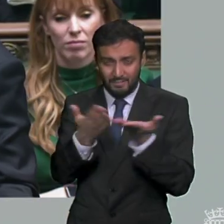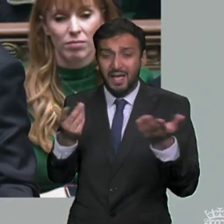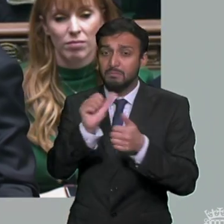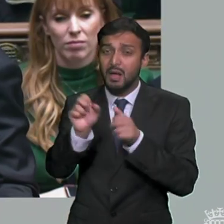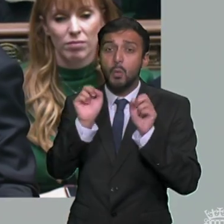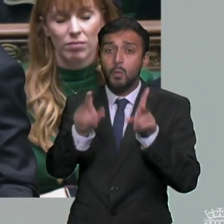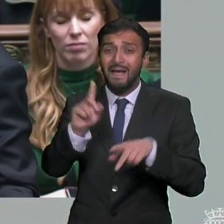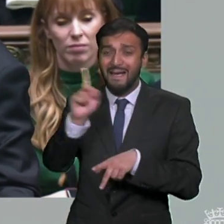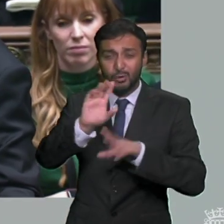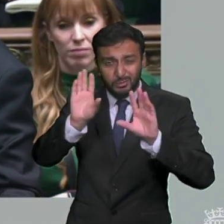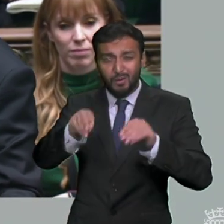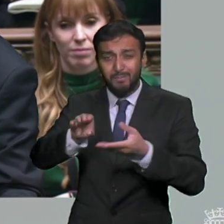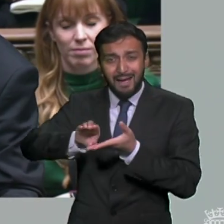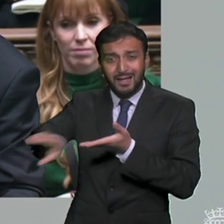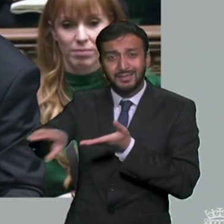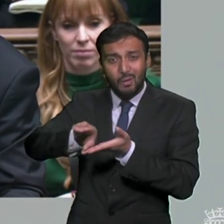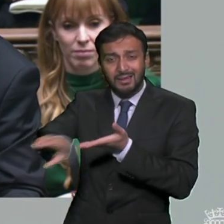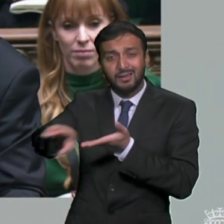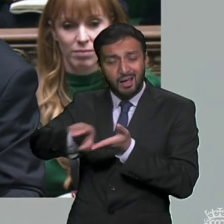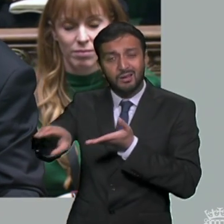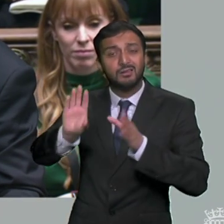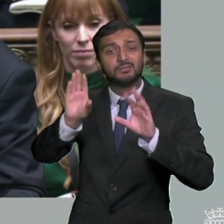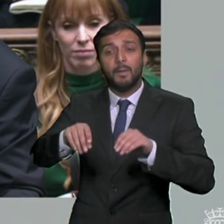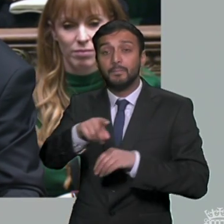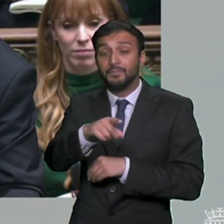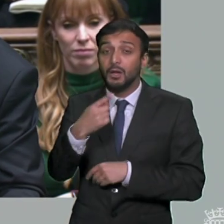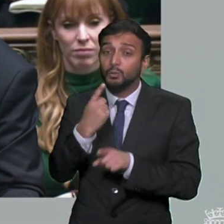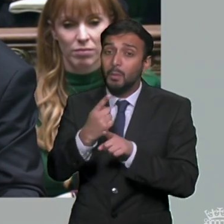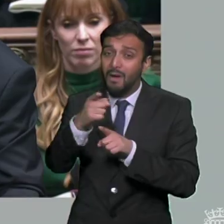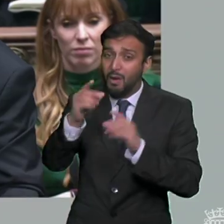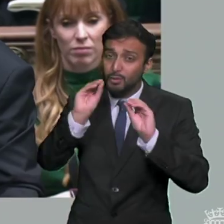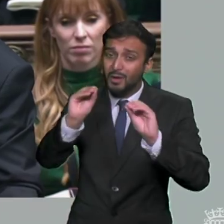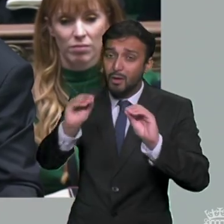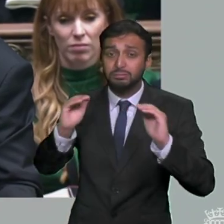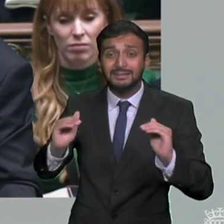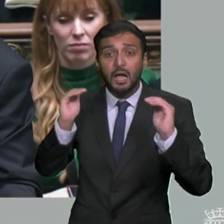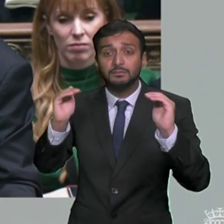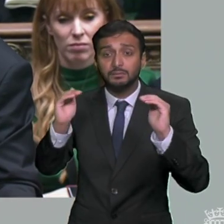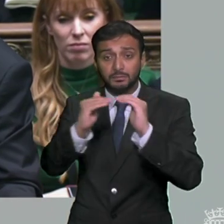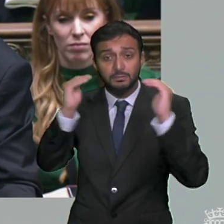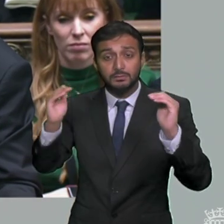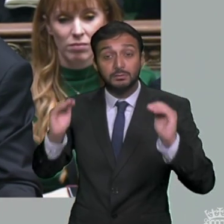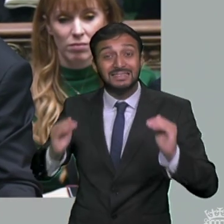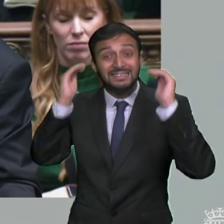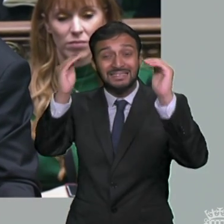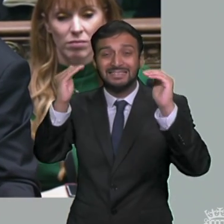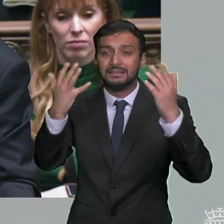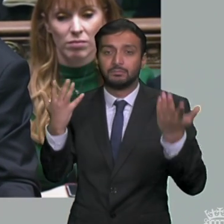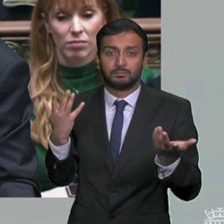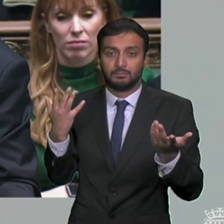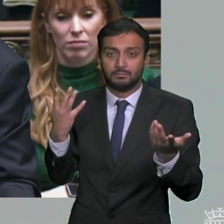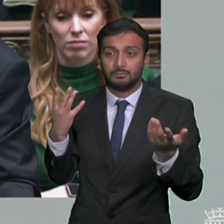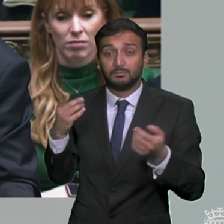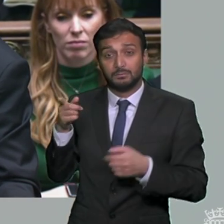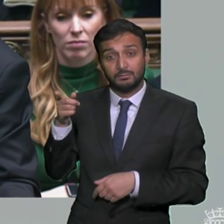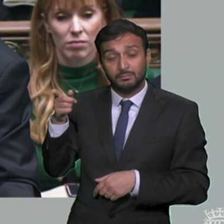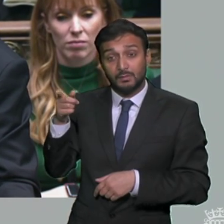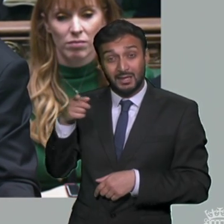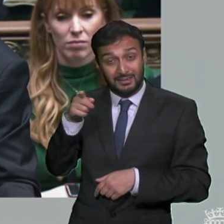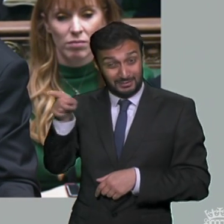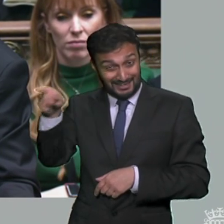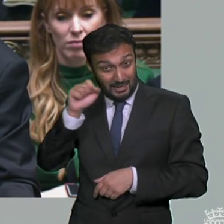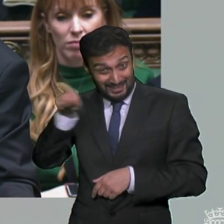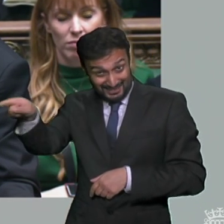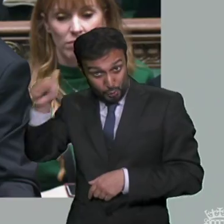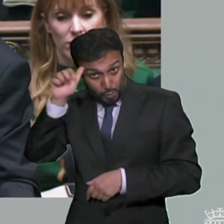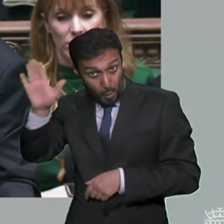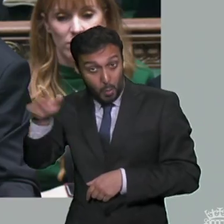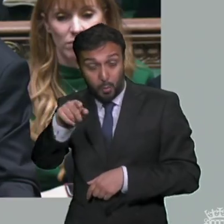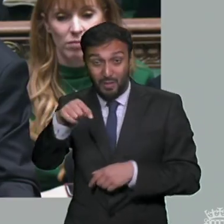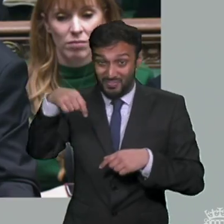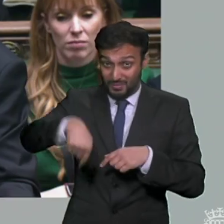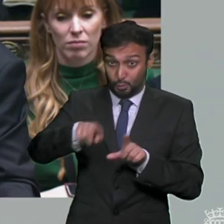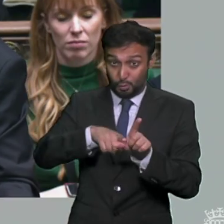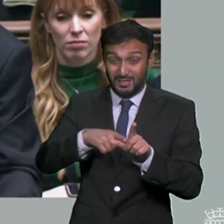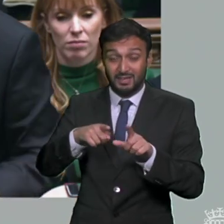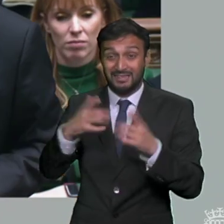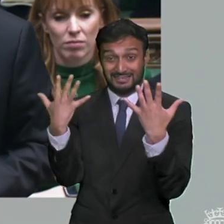The Prime Minister talks about driving up standards. Just down the road from Winchester, in Southampton—and he will know this—four in every 10 pupils failed English or maths GCSE this year.